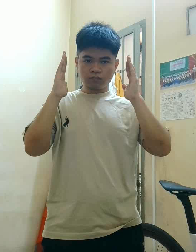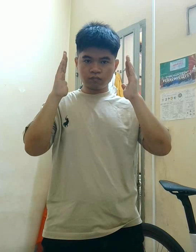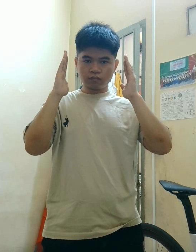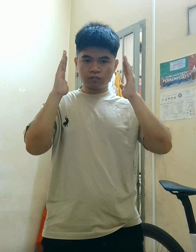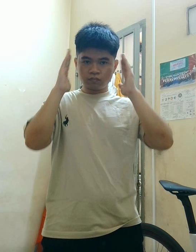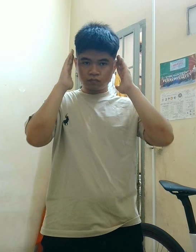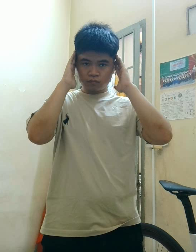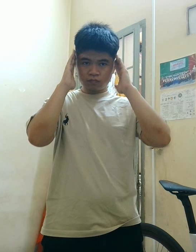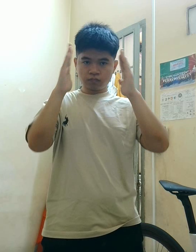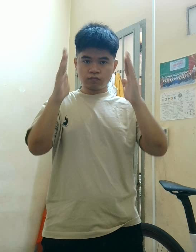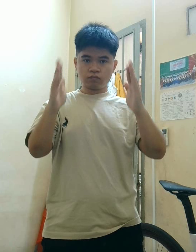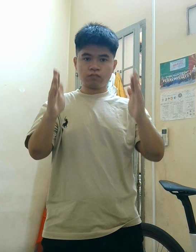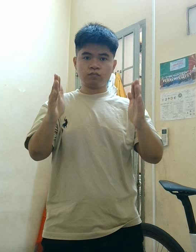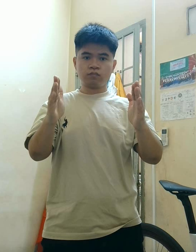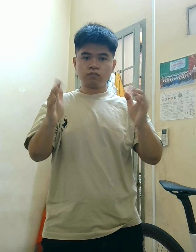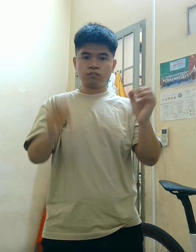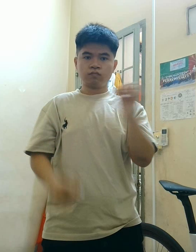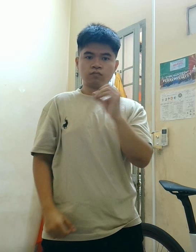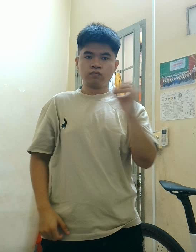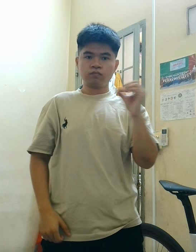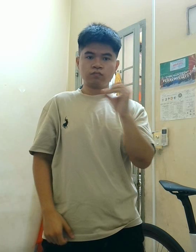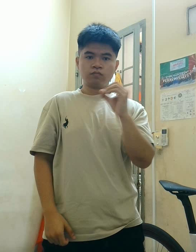khong quan tam